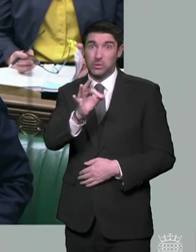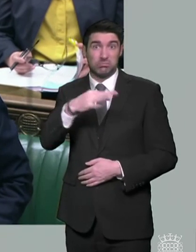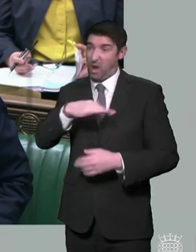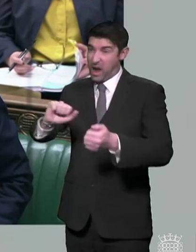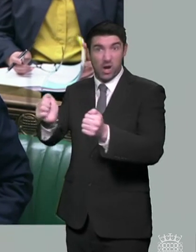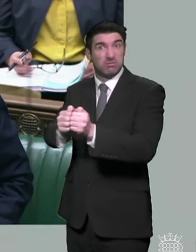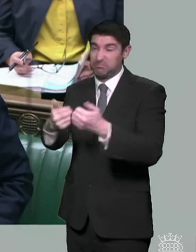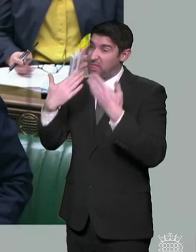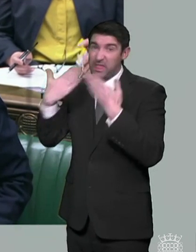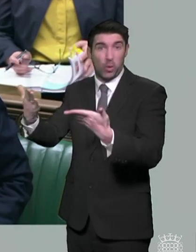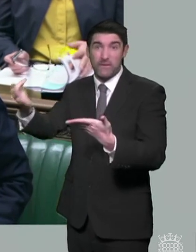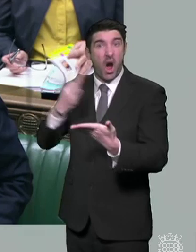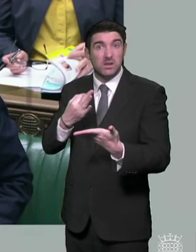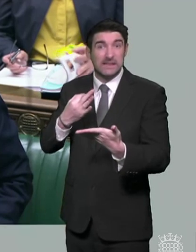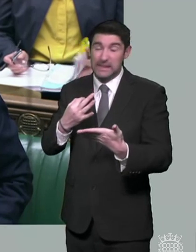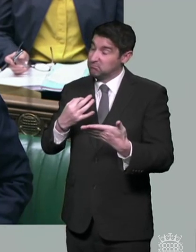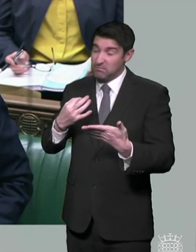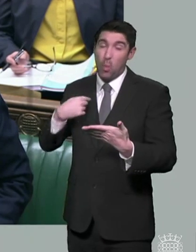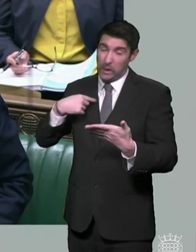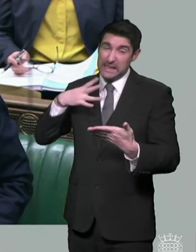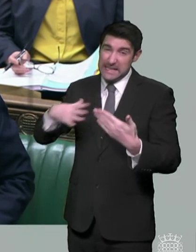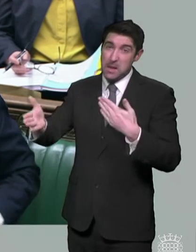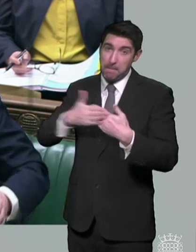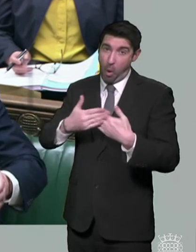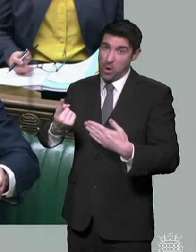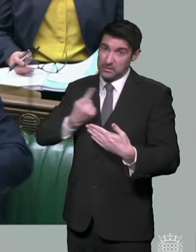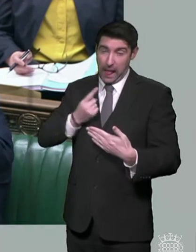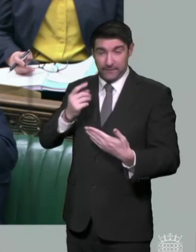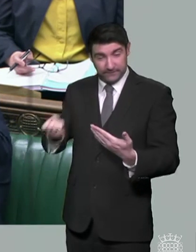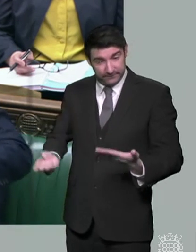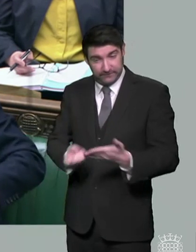We are moving to much more energy resilience and self-reliance.